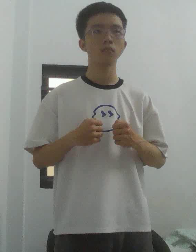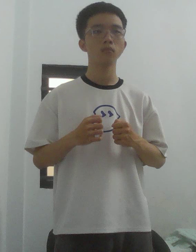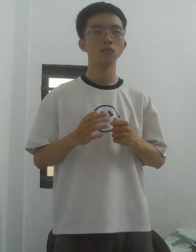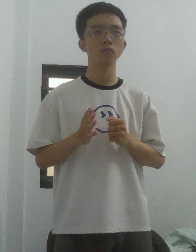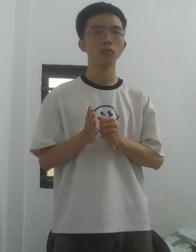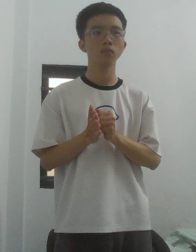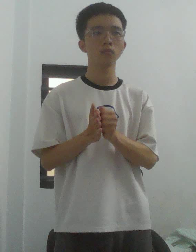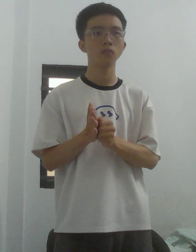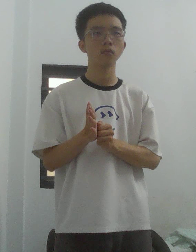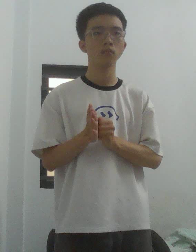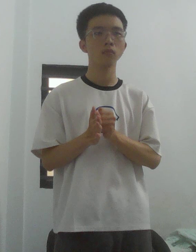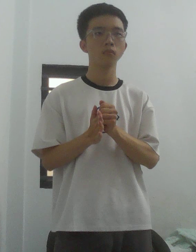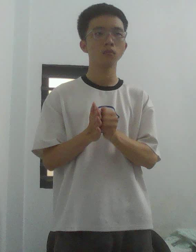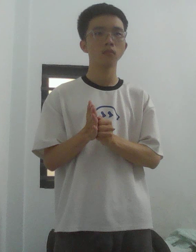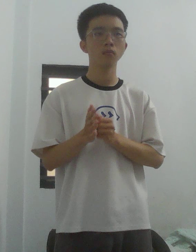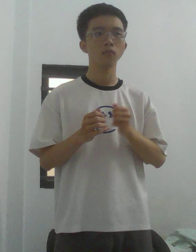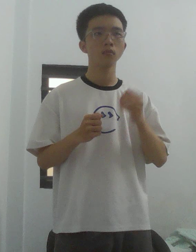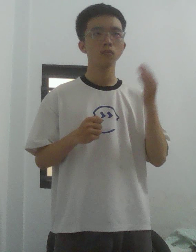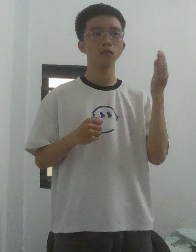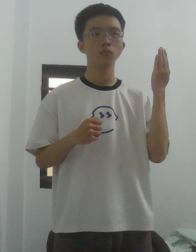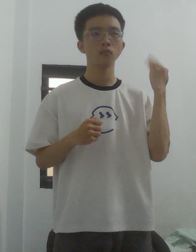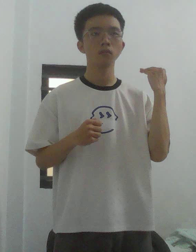thang truoc